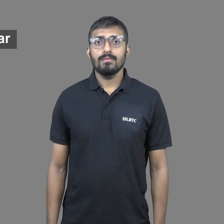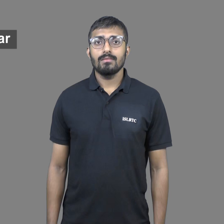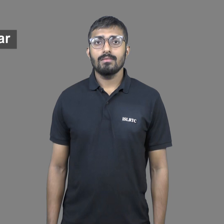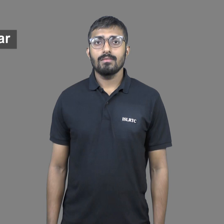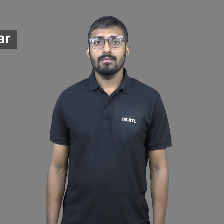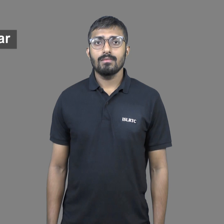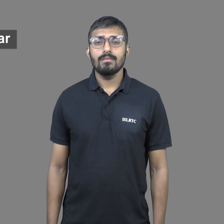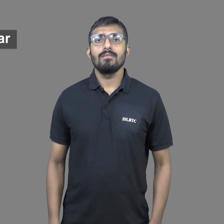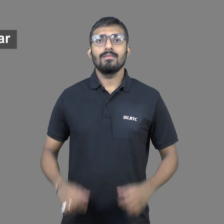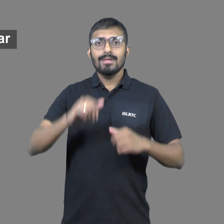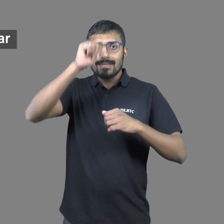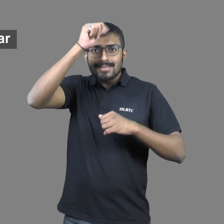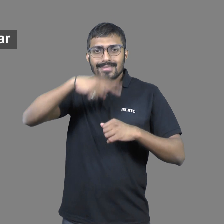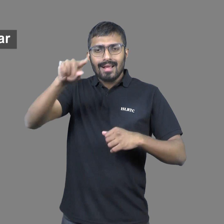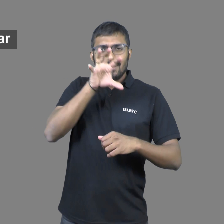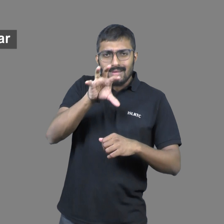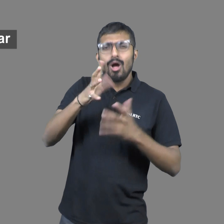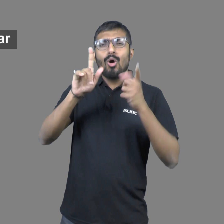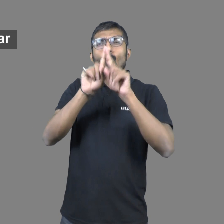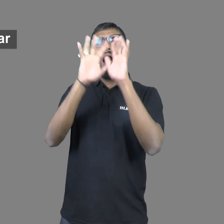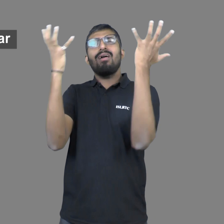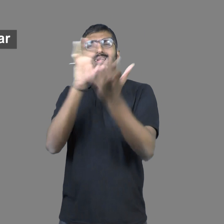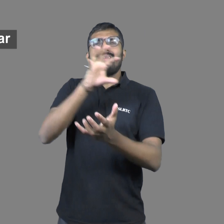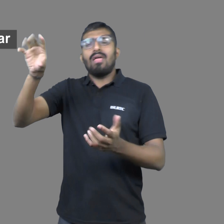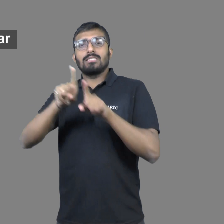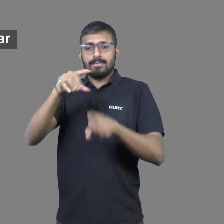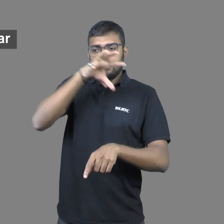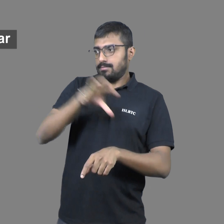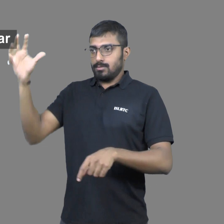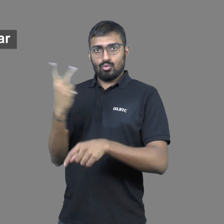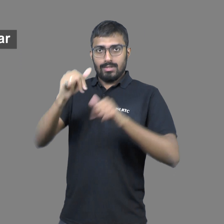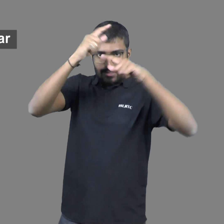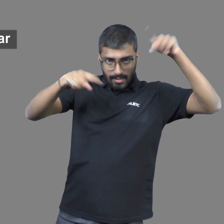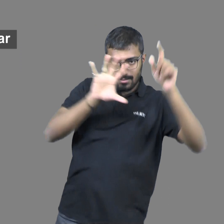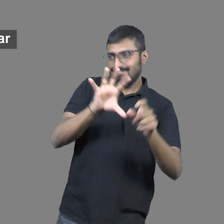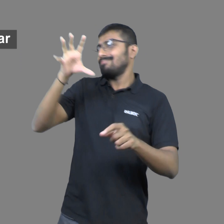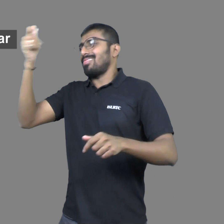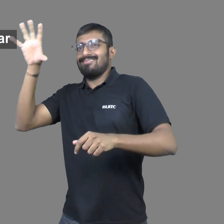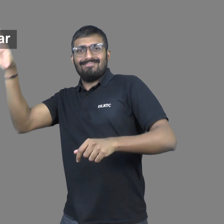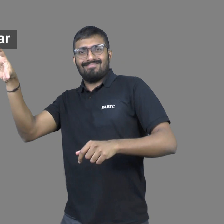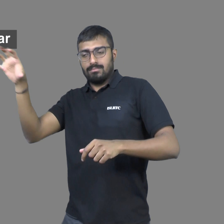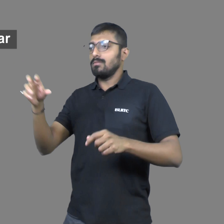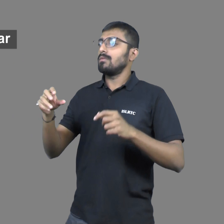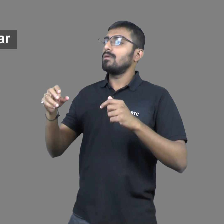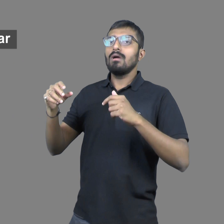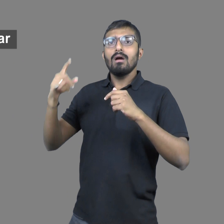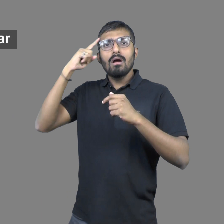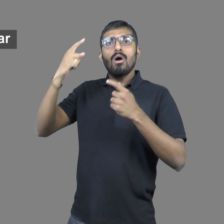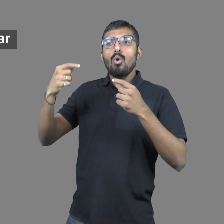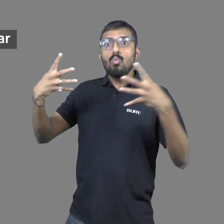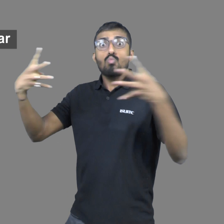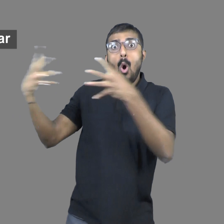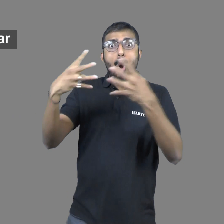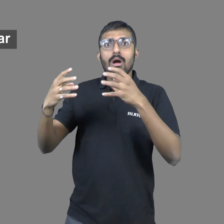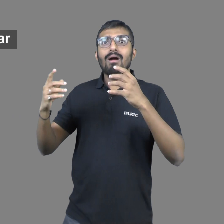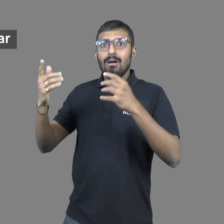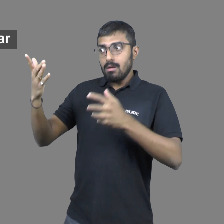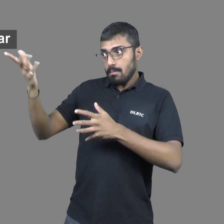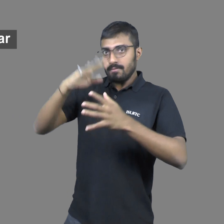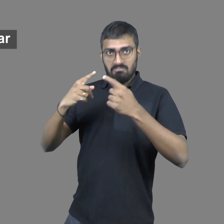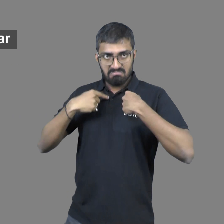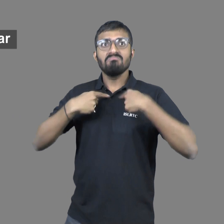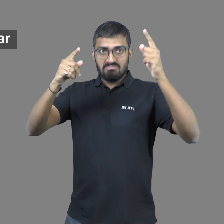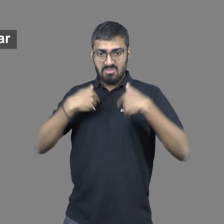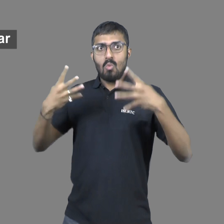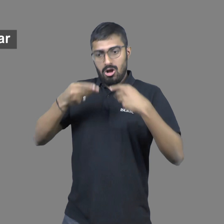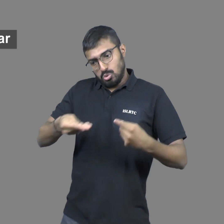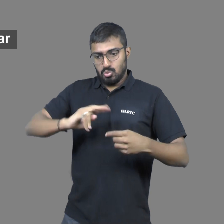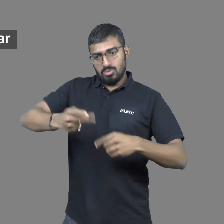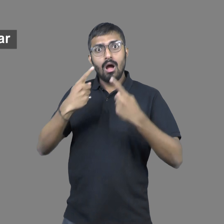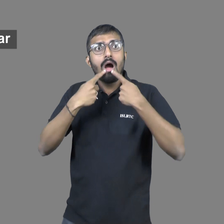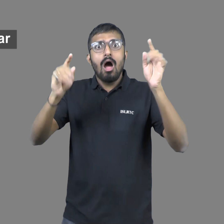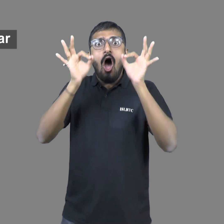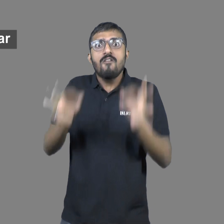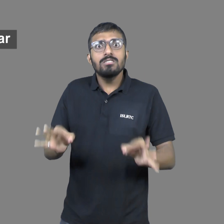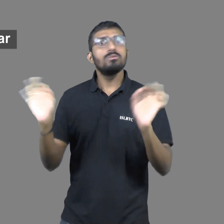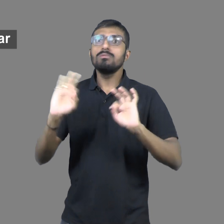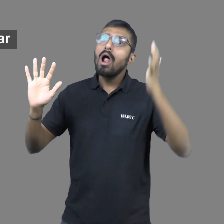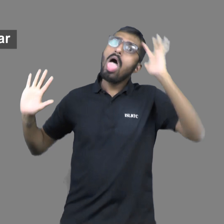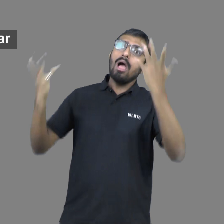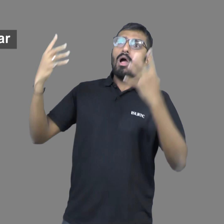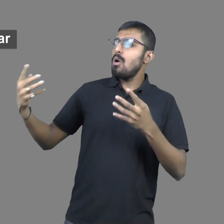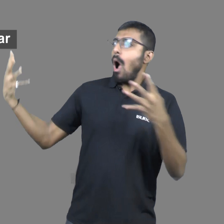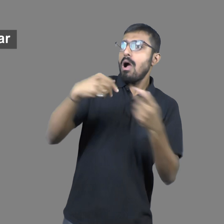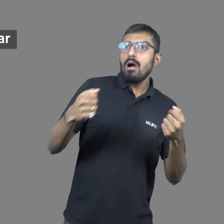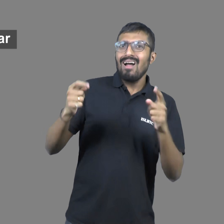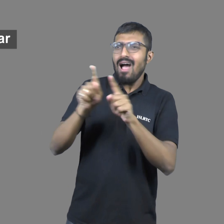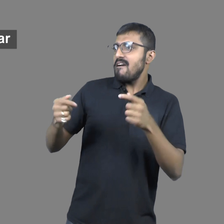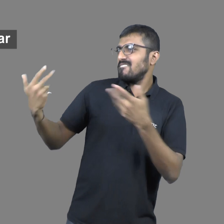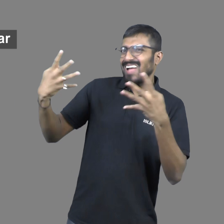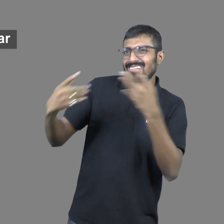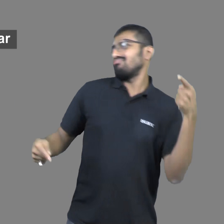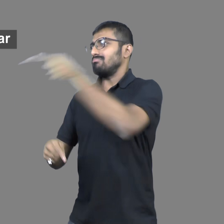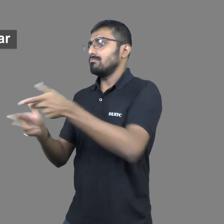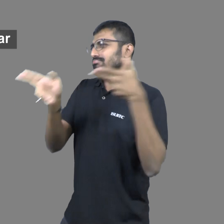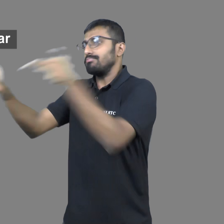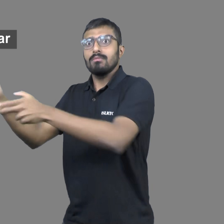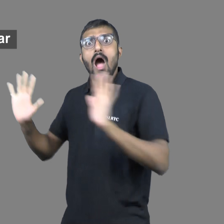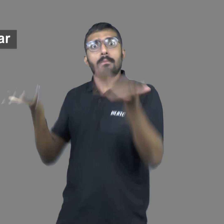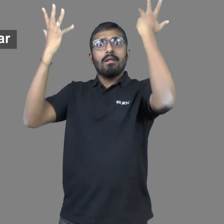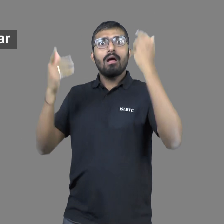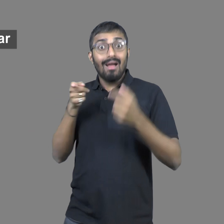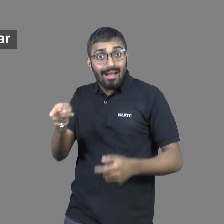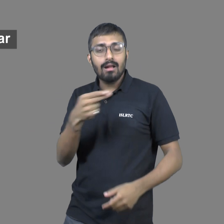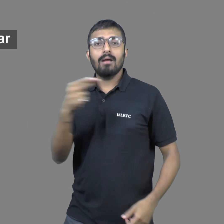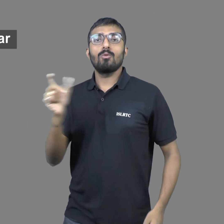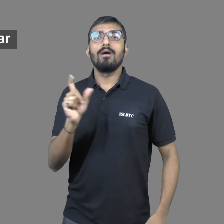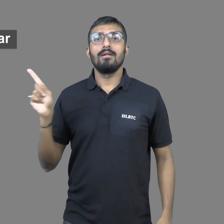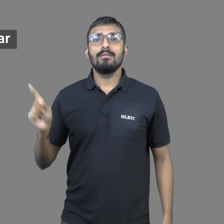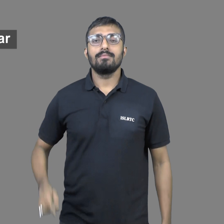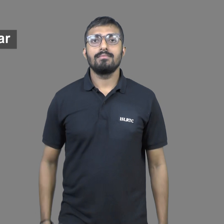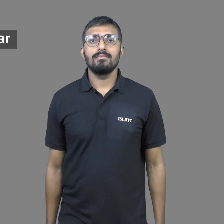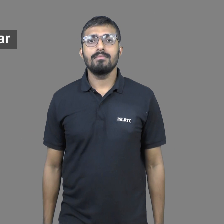Act of War